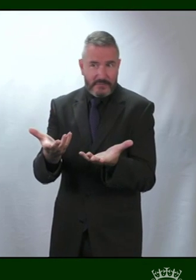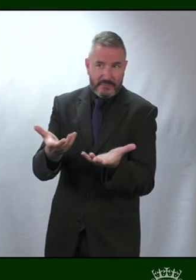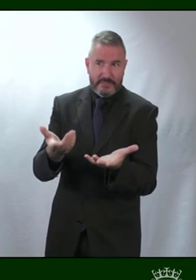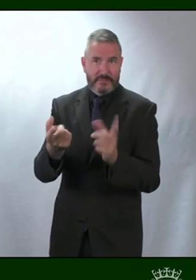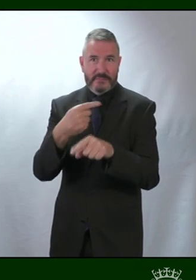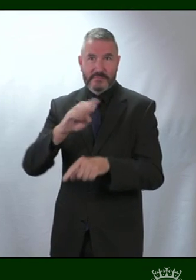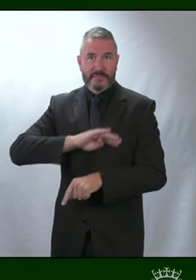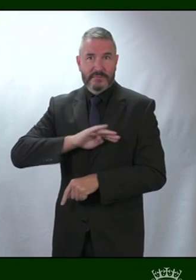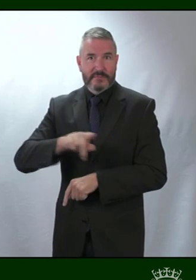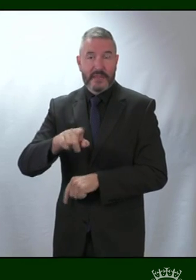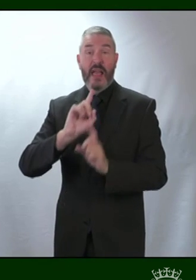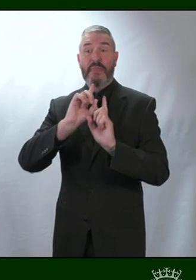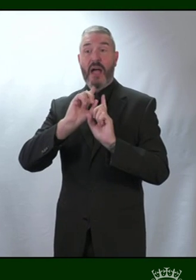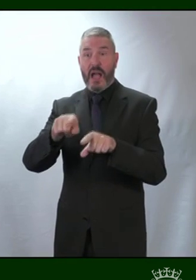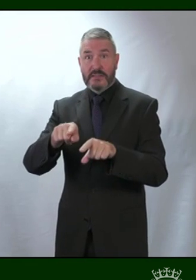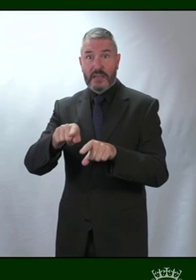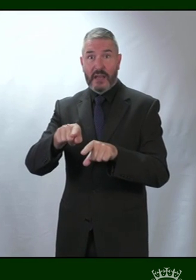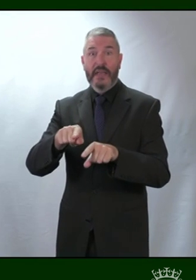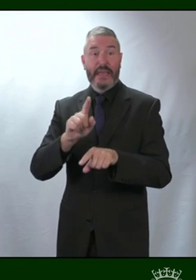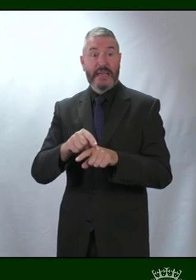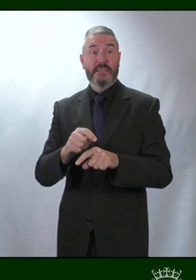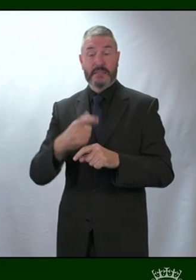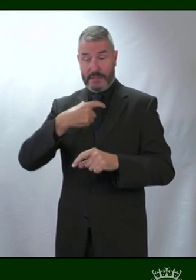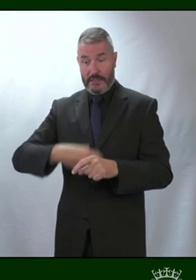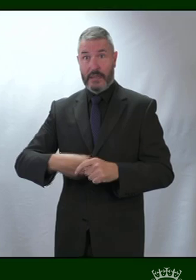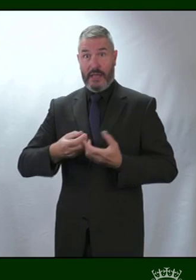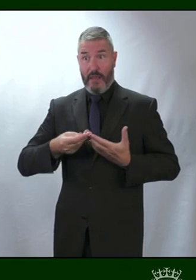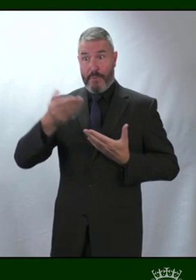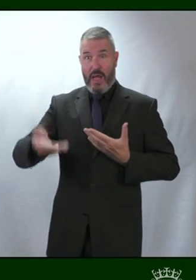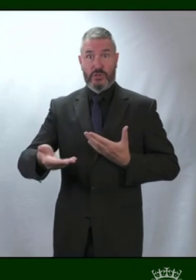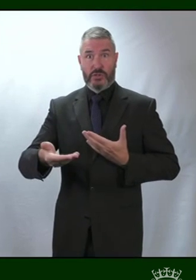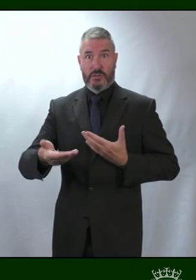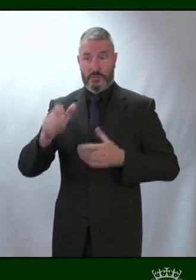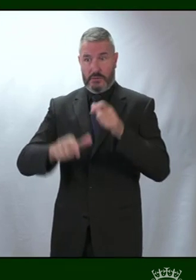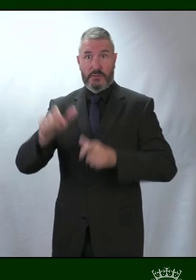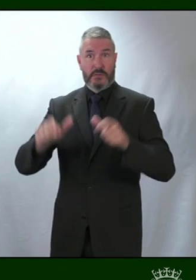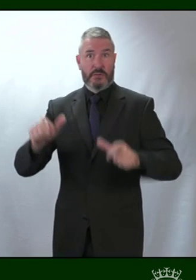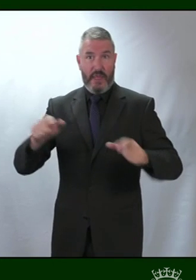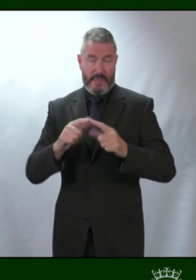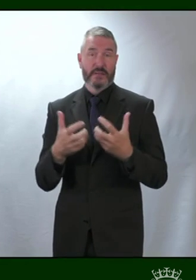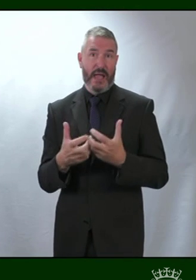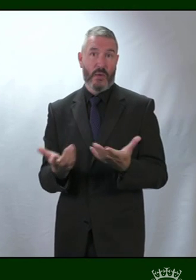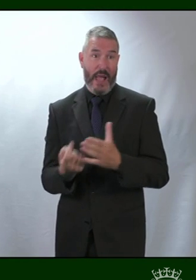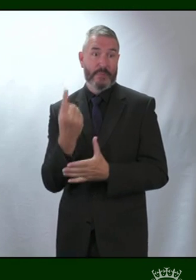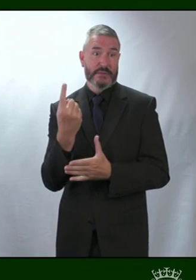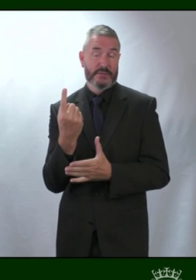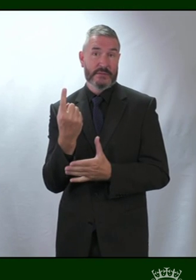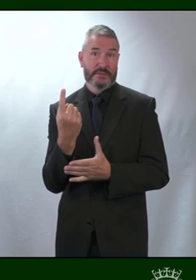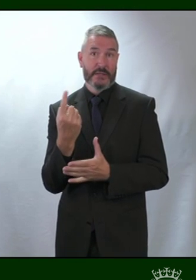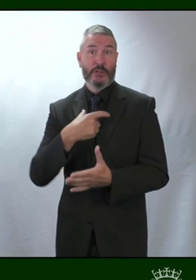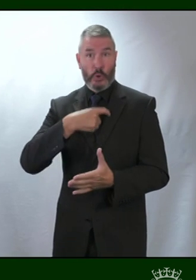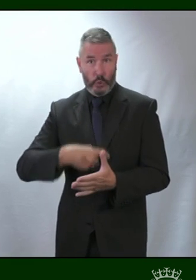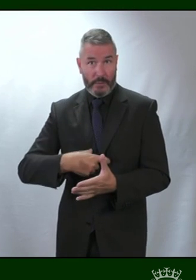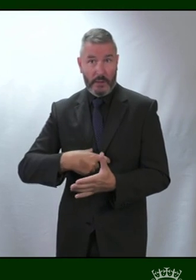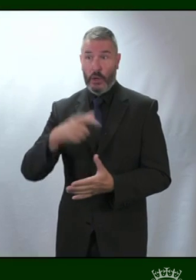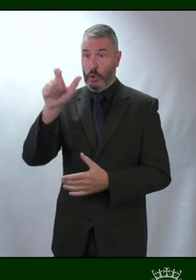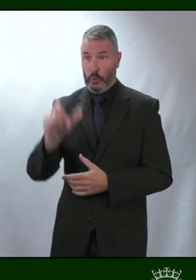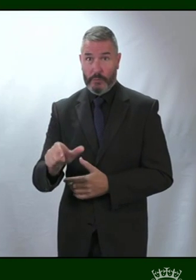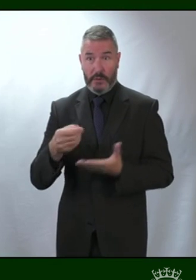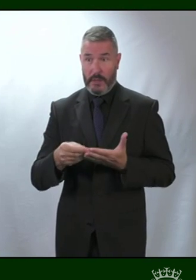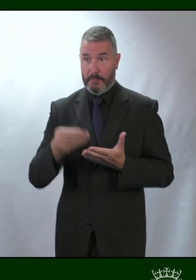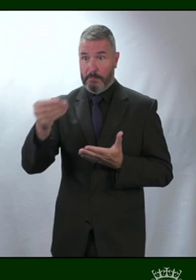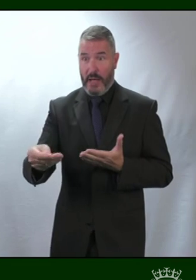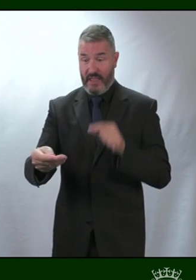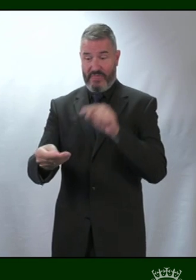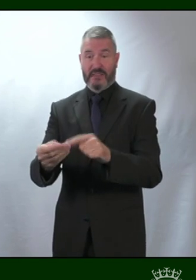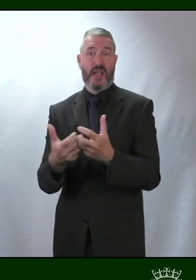The answer, simply and sadly, is that it is an epidemiological fact that transmission of the virus takes place via human contact from person to person.